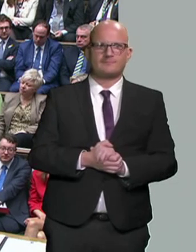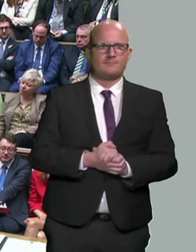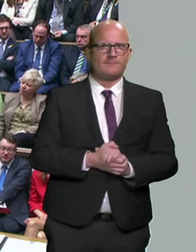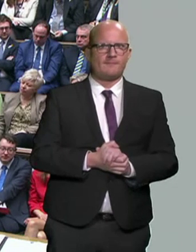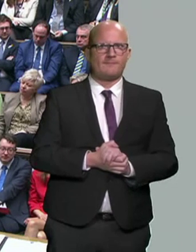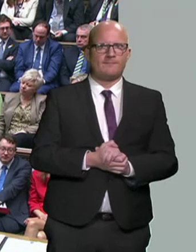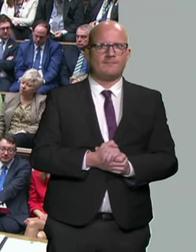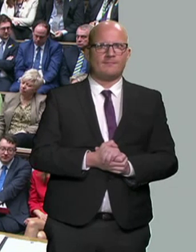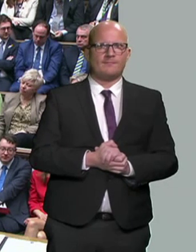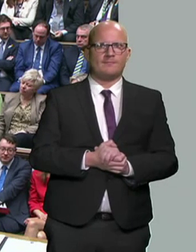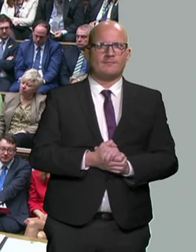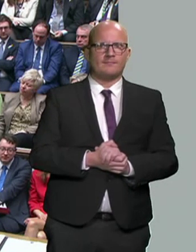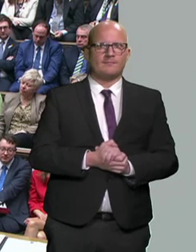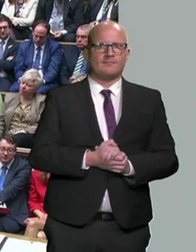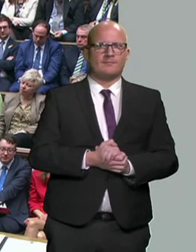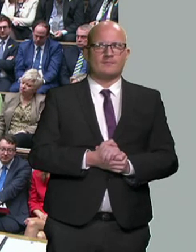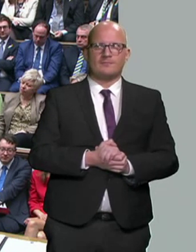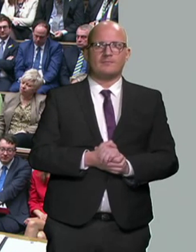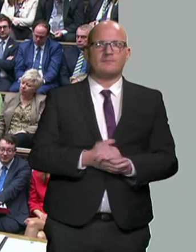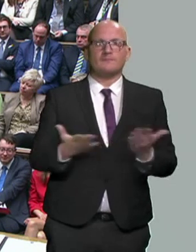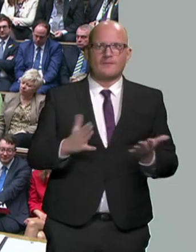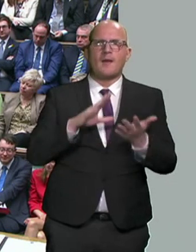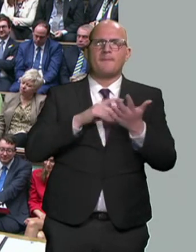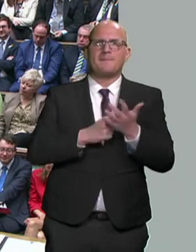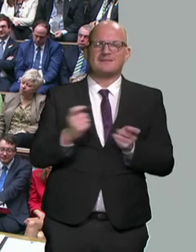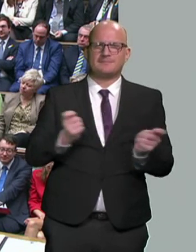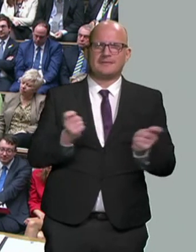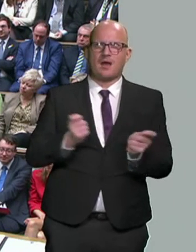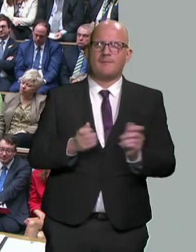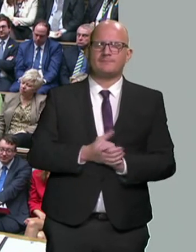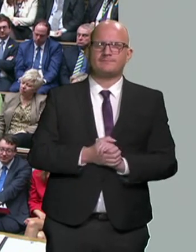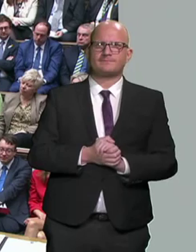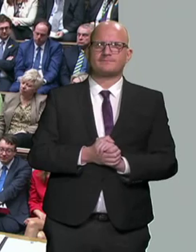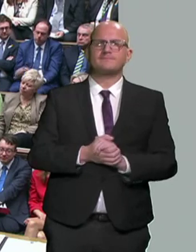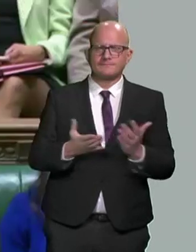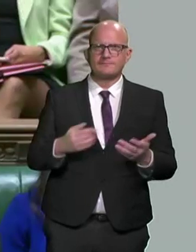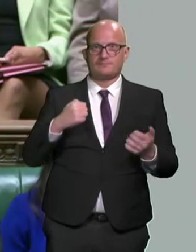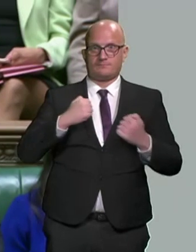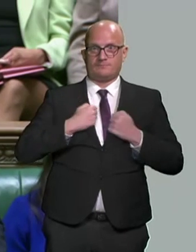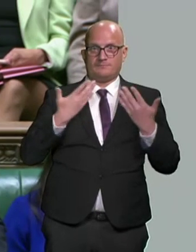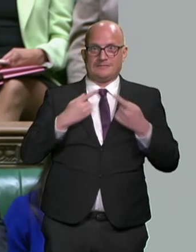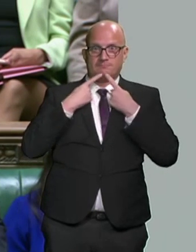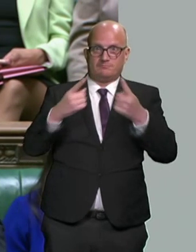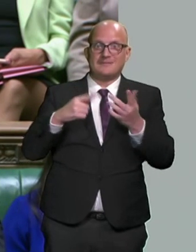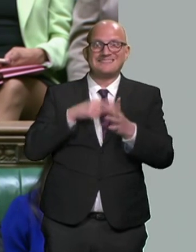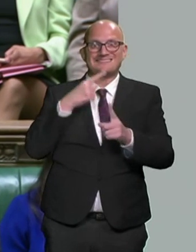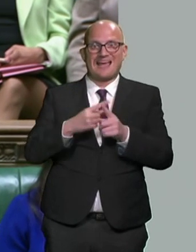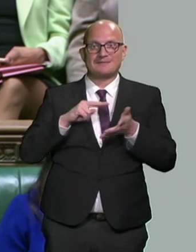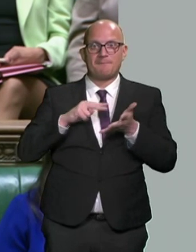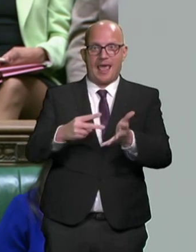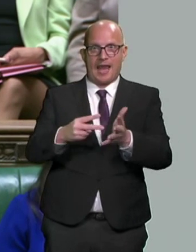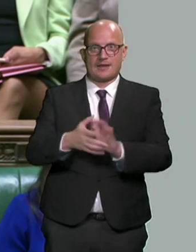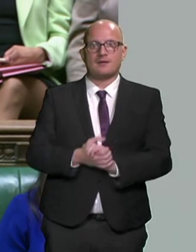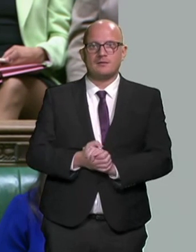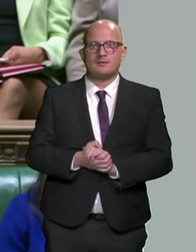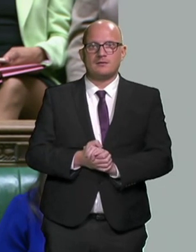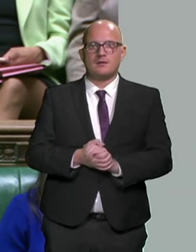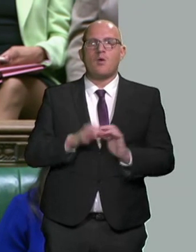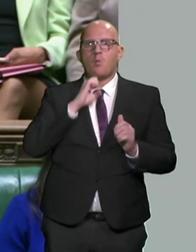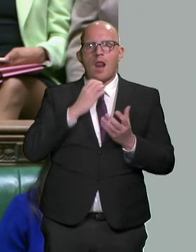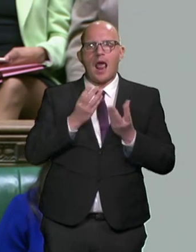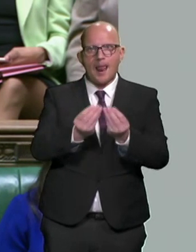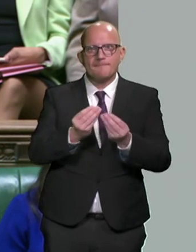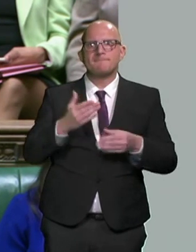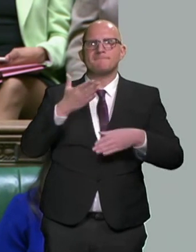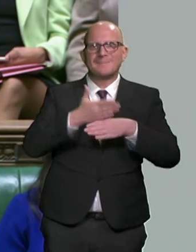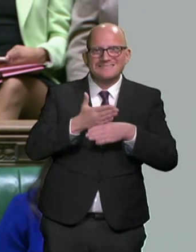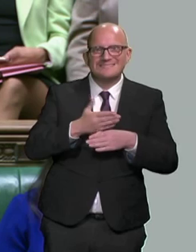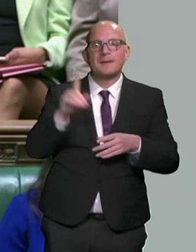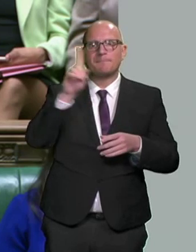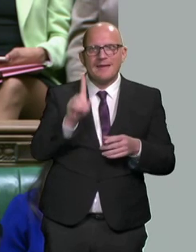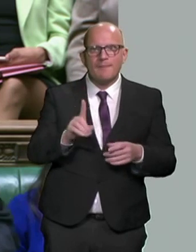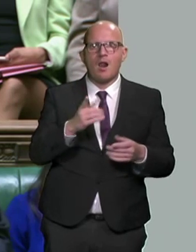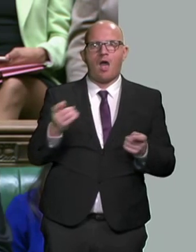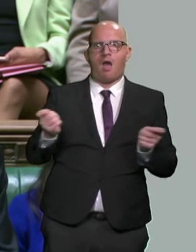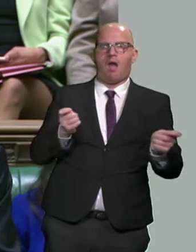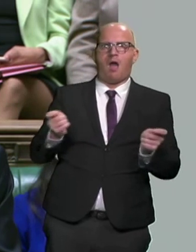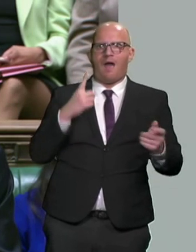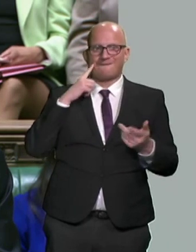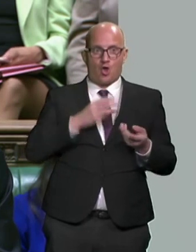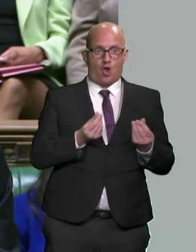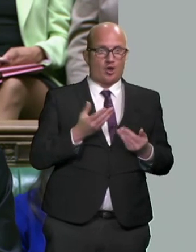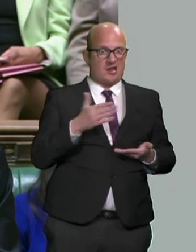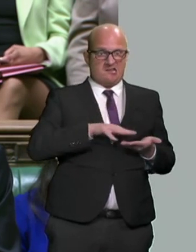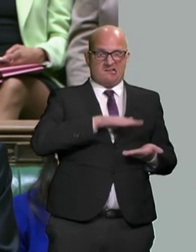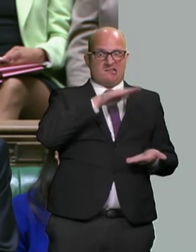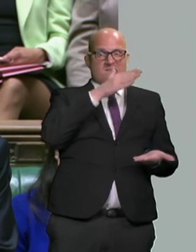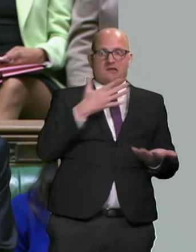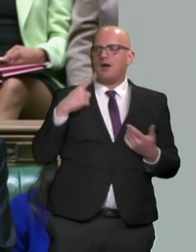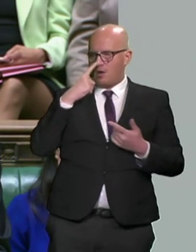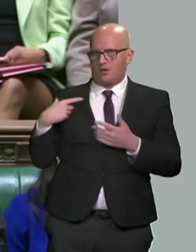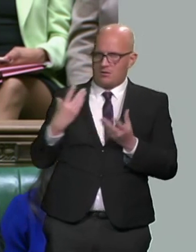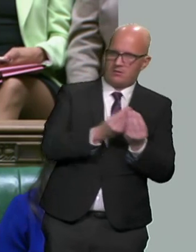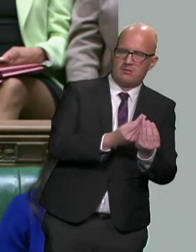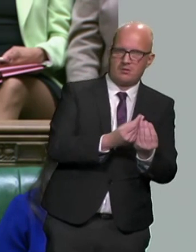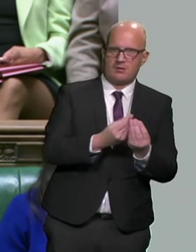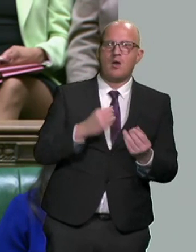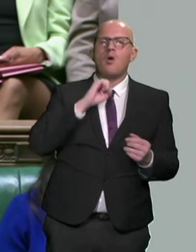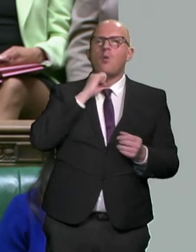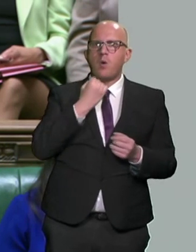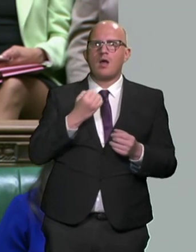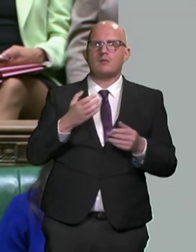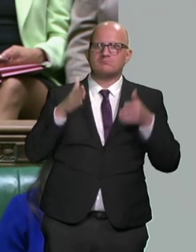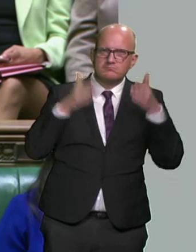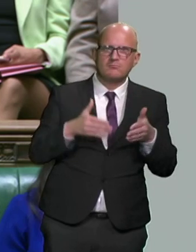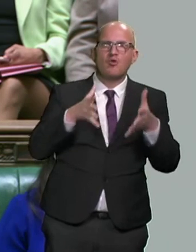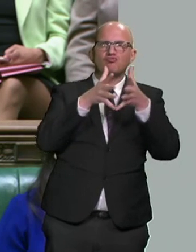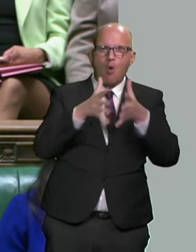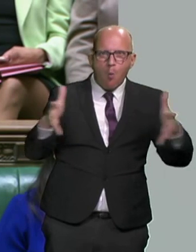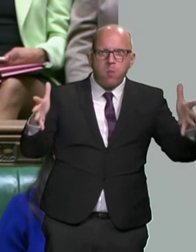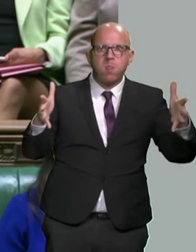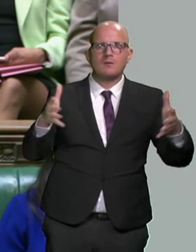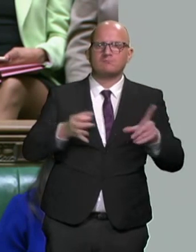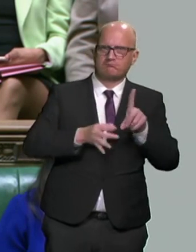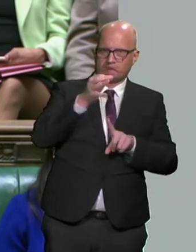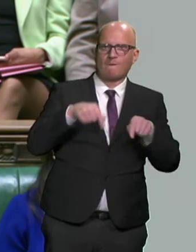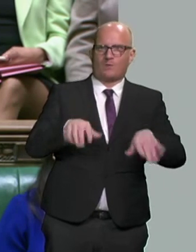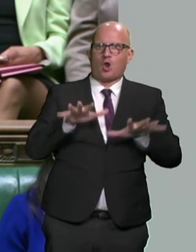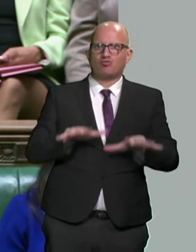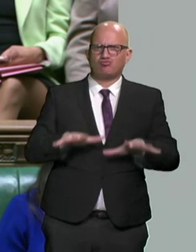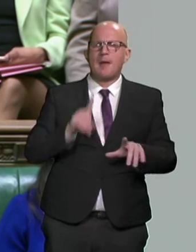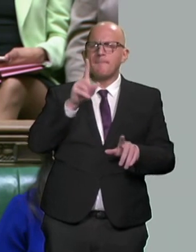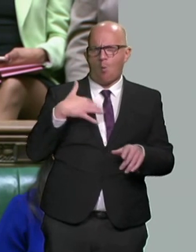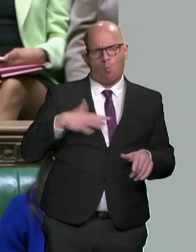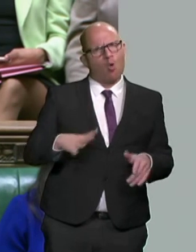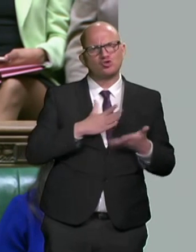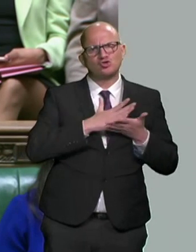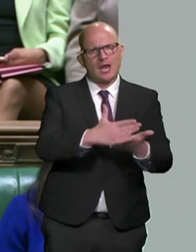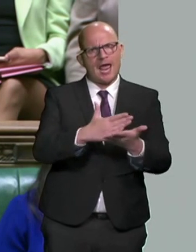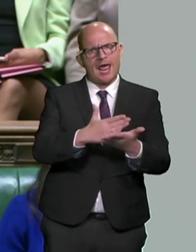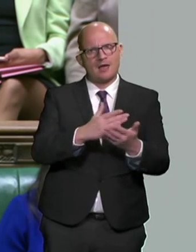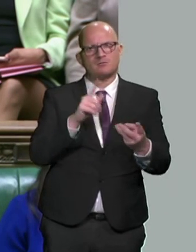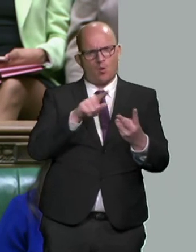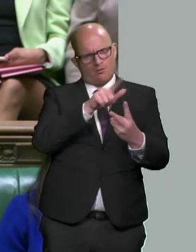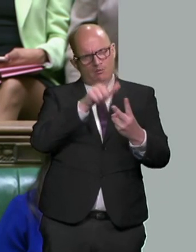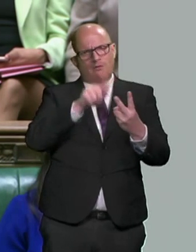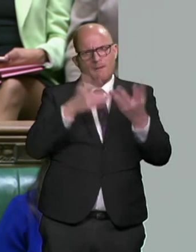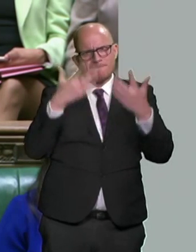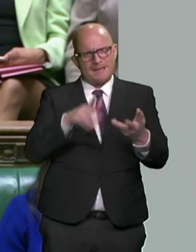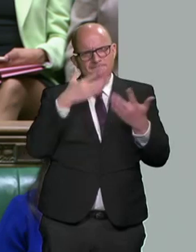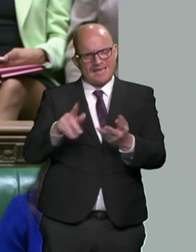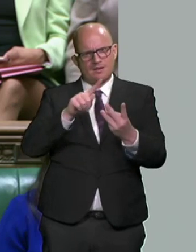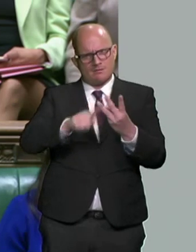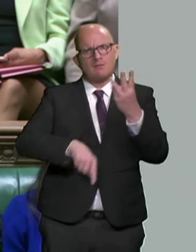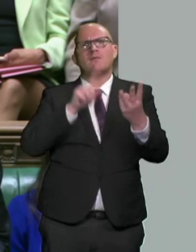The tax plan I have announced today will help people and businesses to deal with rising costs, and will help raise the future growth rate of this country, but we want the proceeds of growth shared fairly—the third objective of our tax plan.